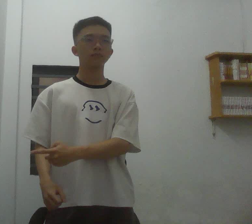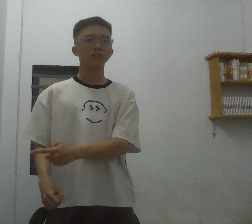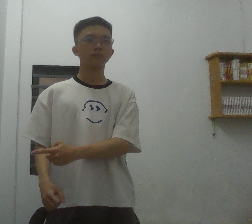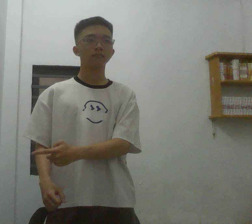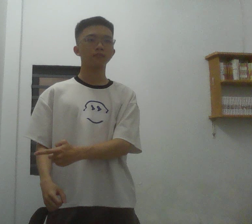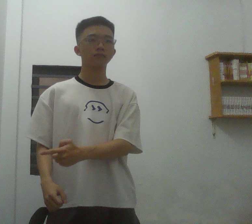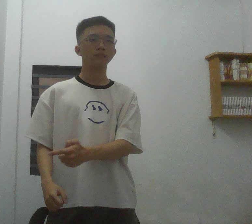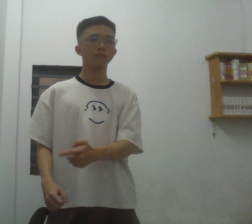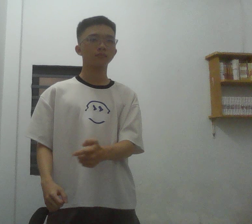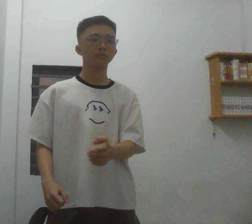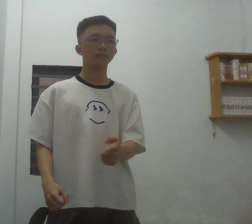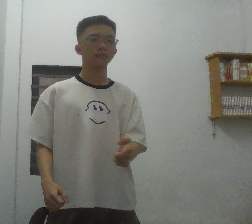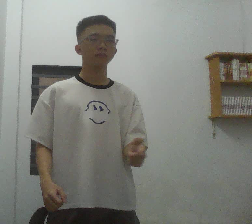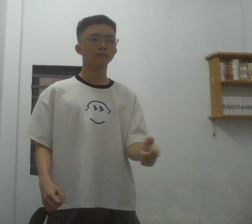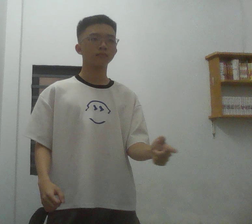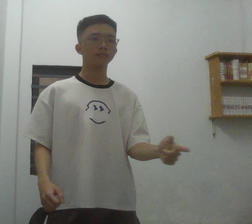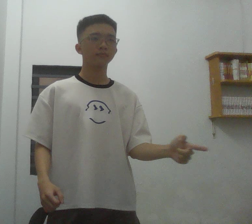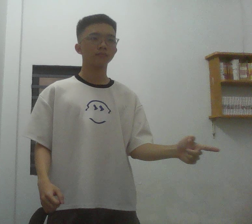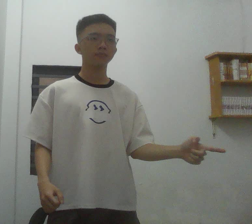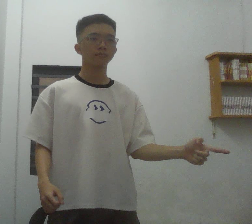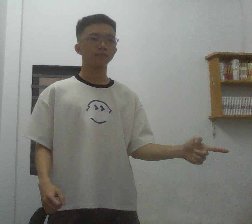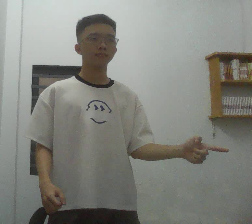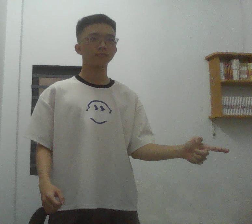cac ban